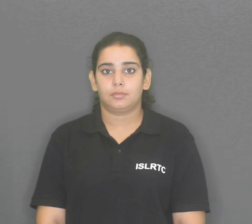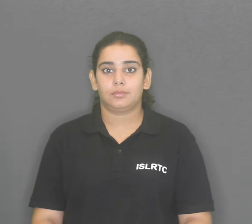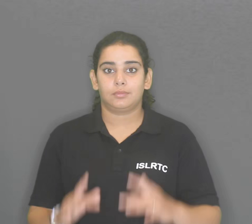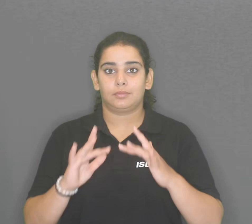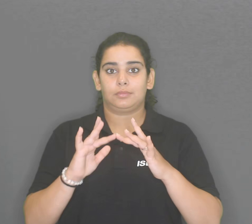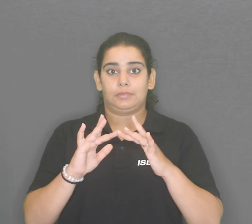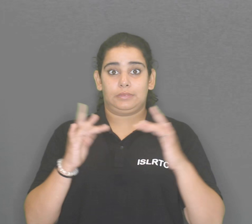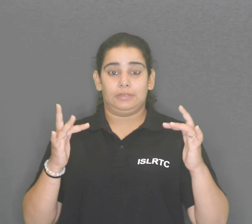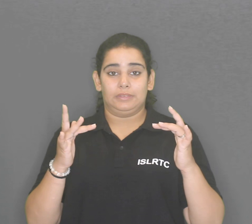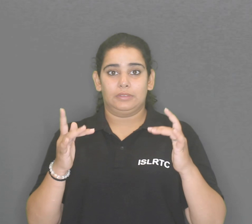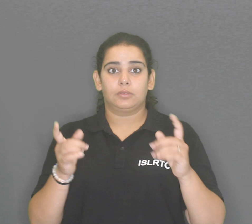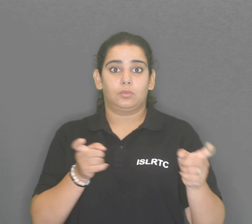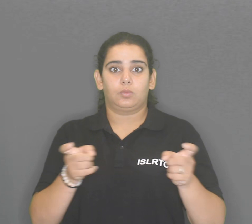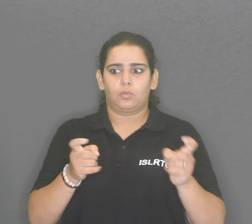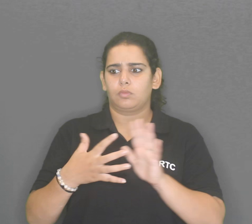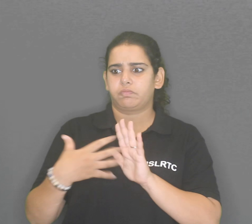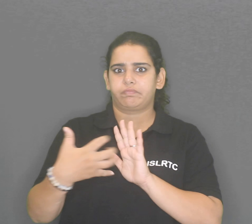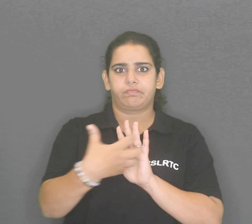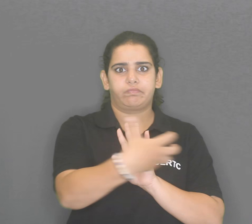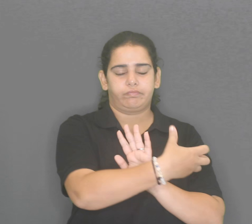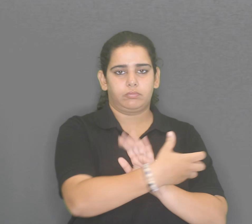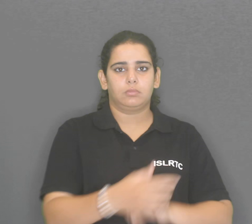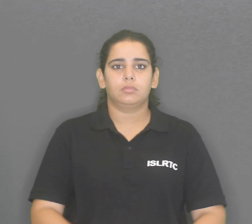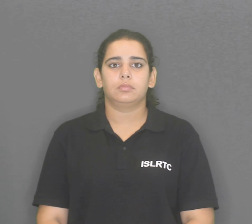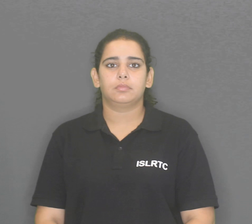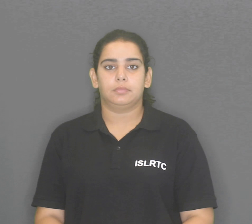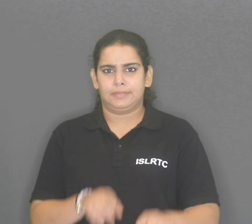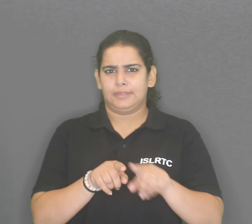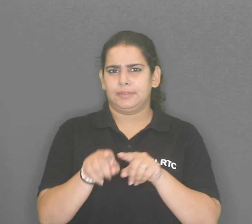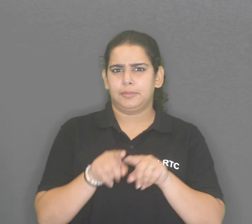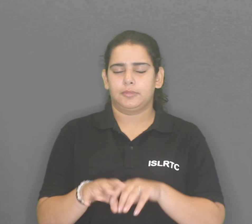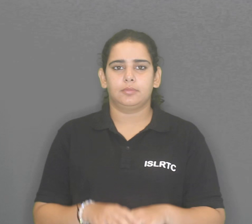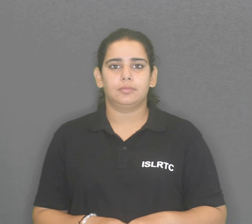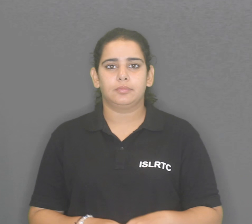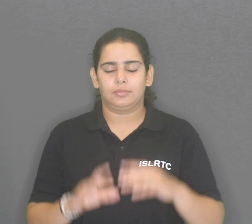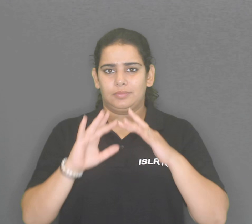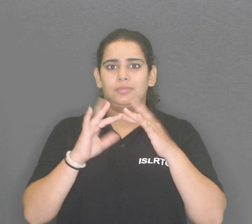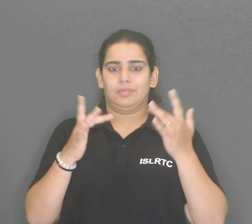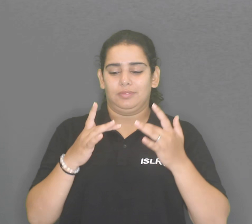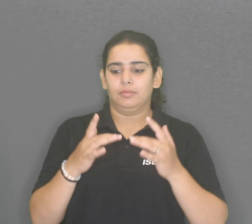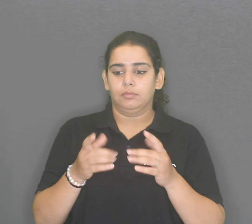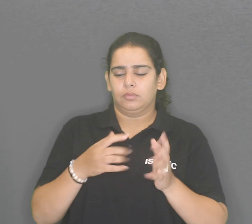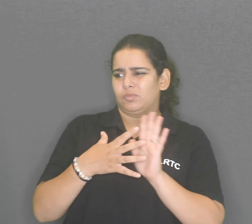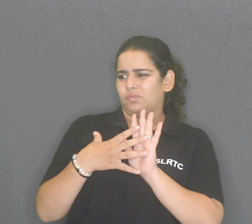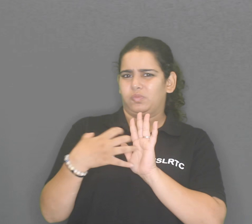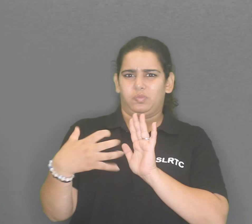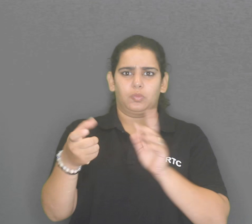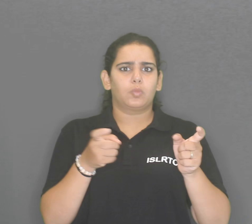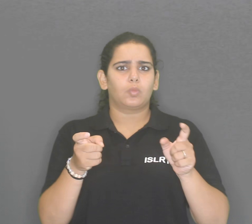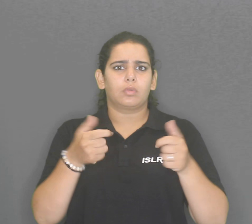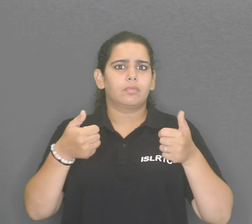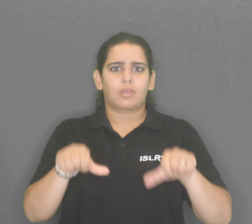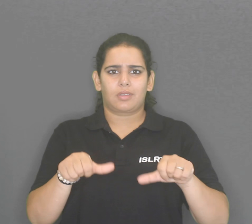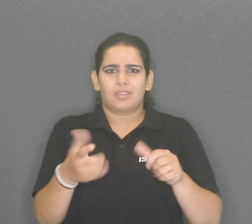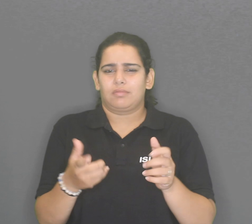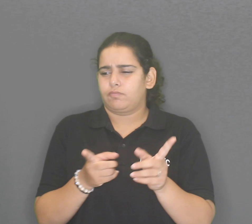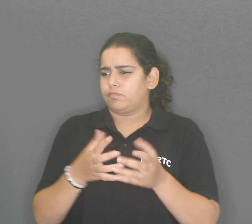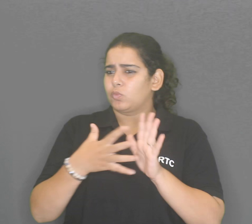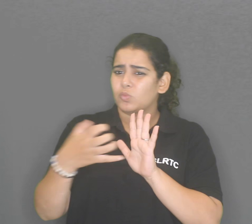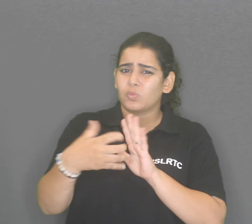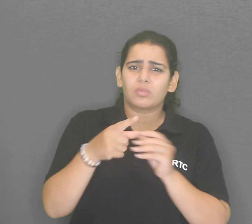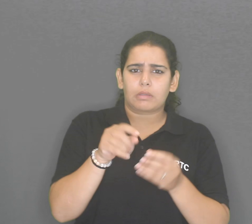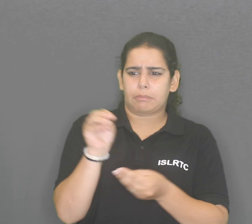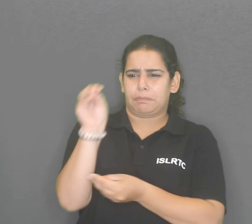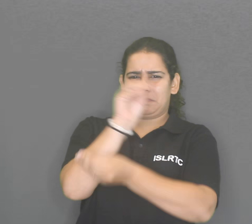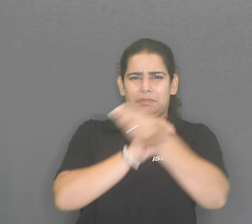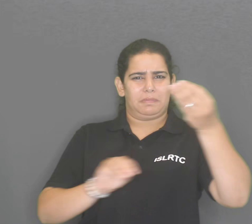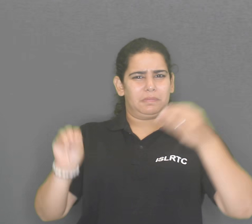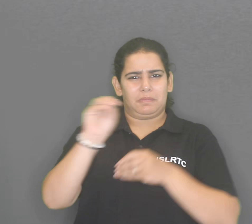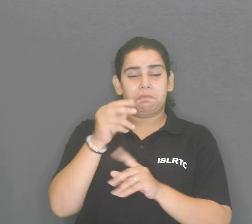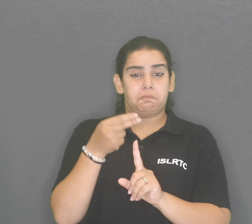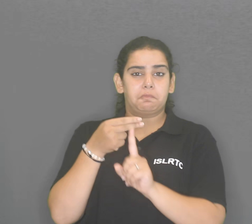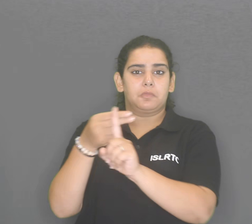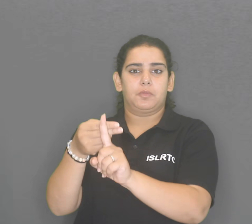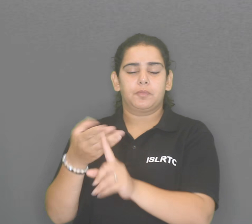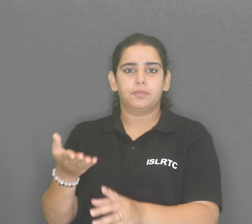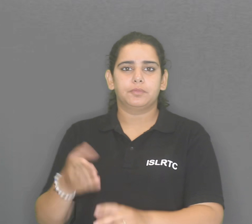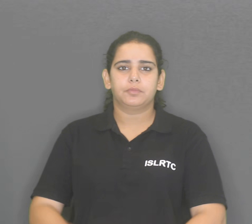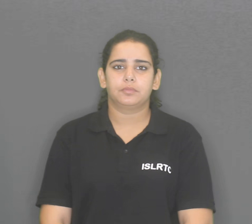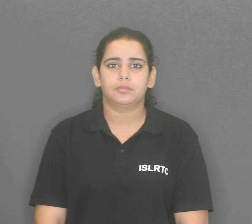Wide area network The technology that connects your offices, data centers, cloud applications, and cloud storage together